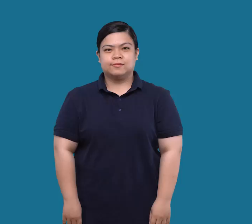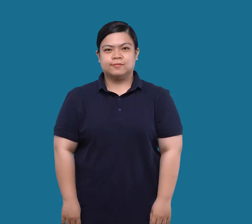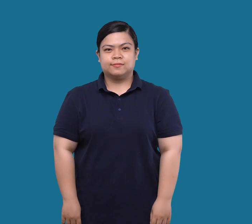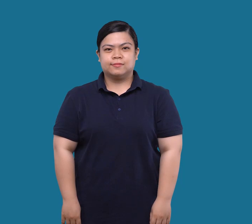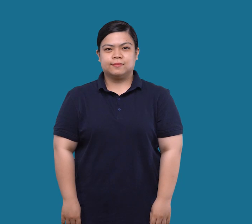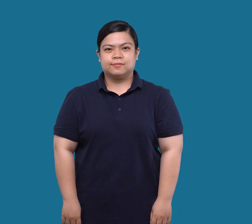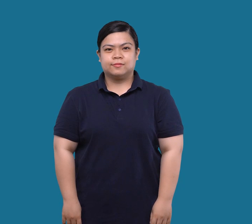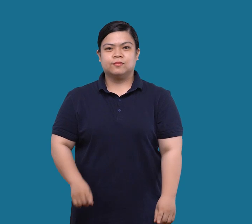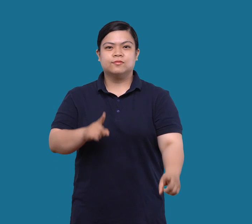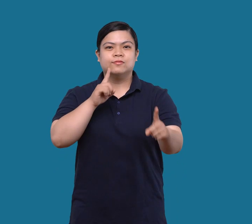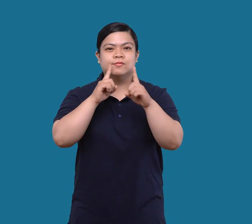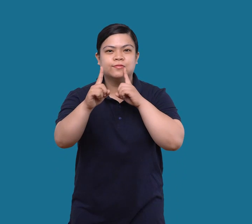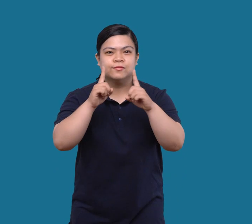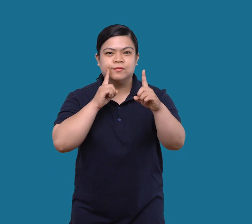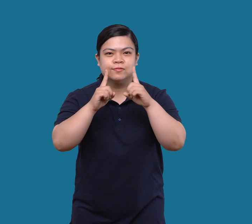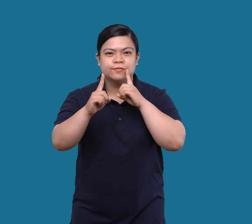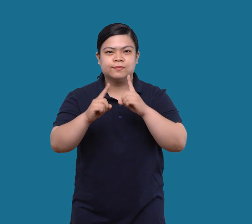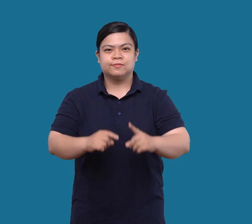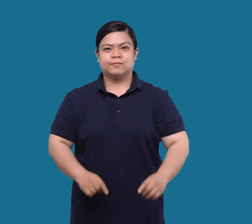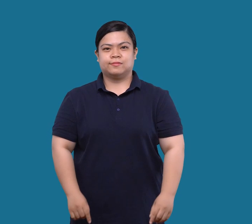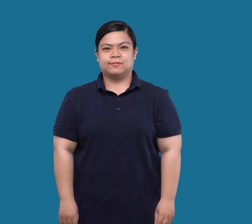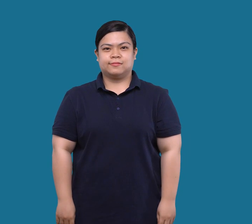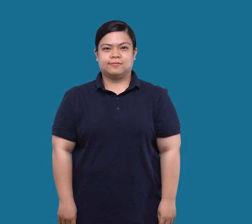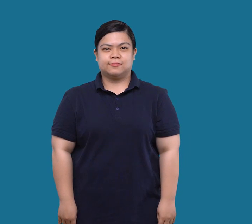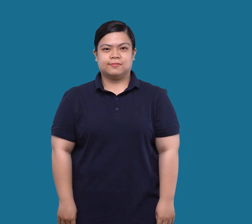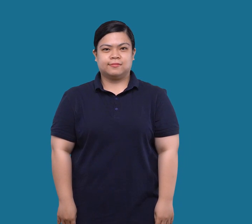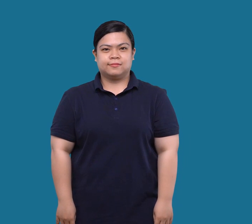hội thoại